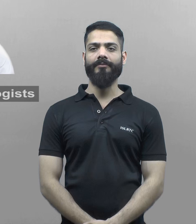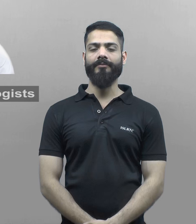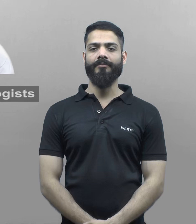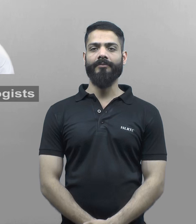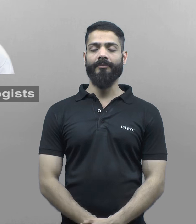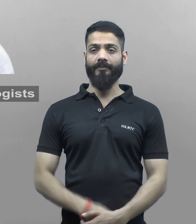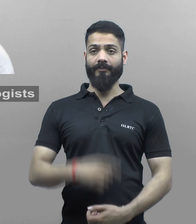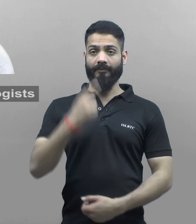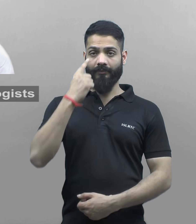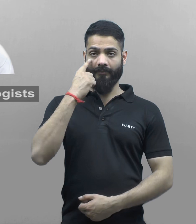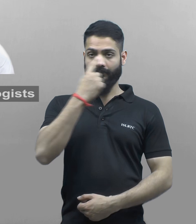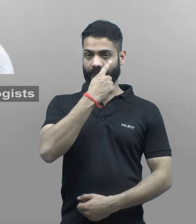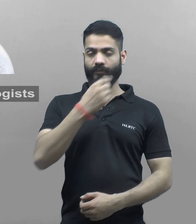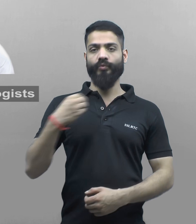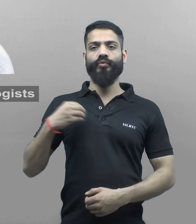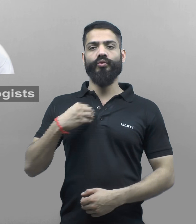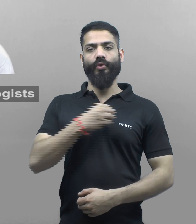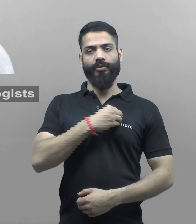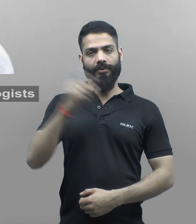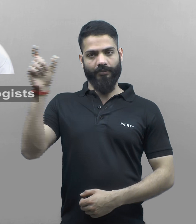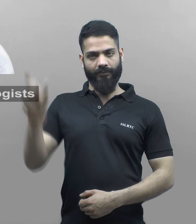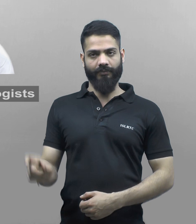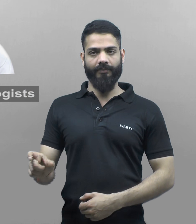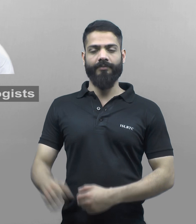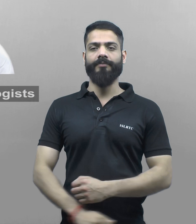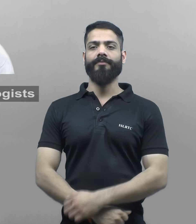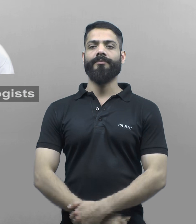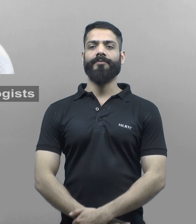Ophthalmologists